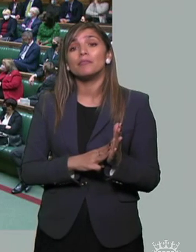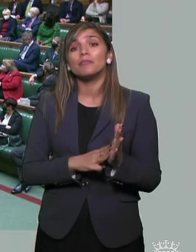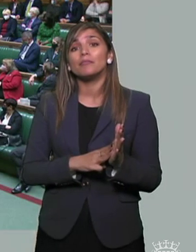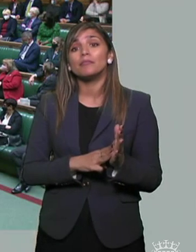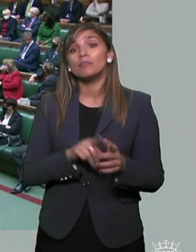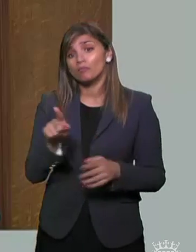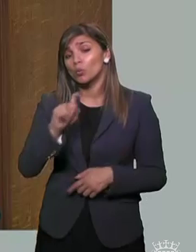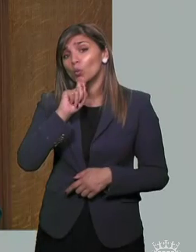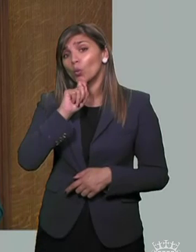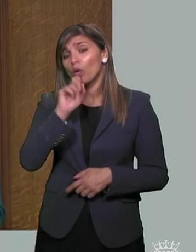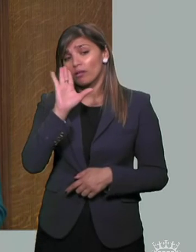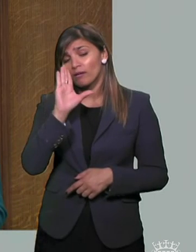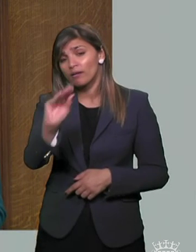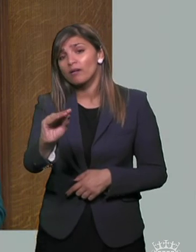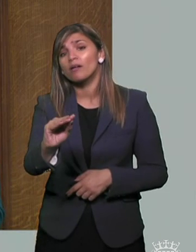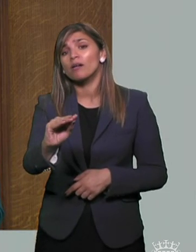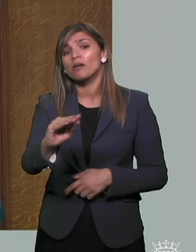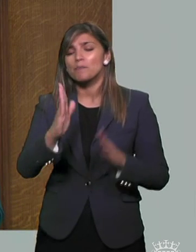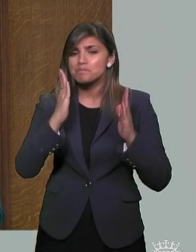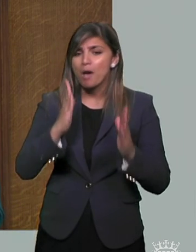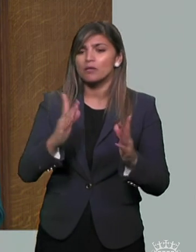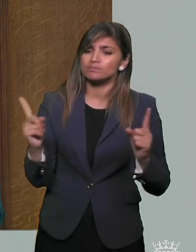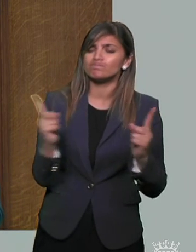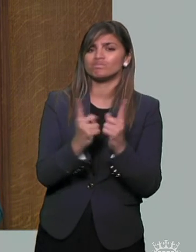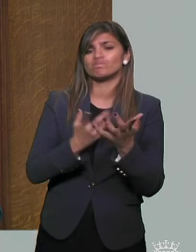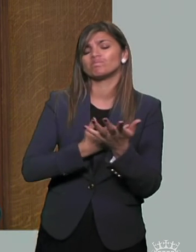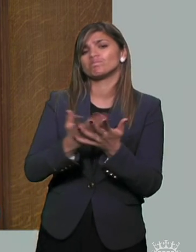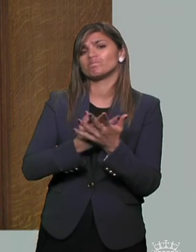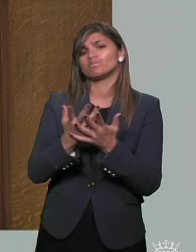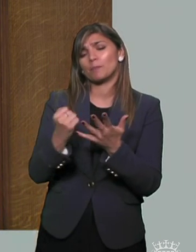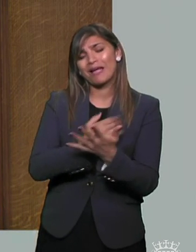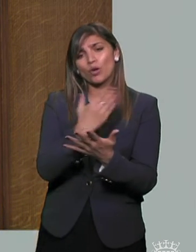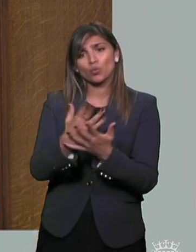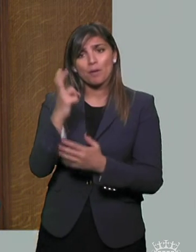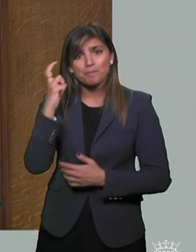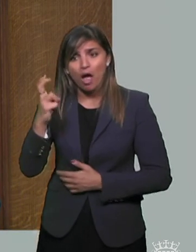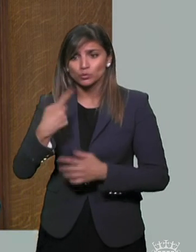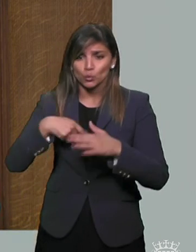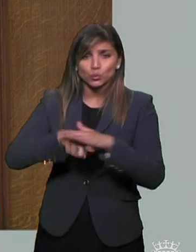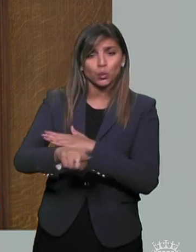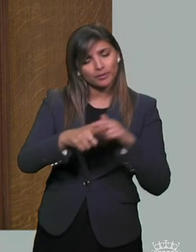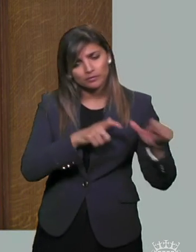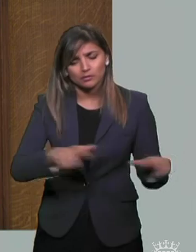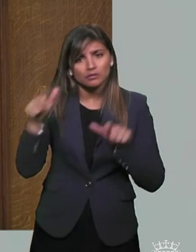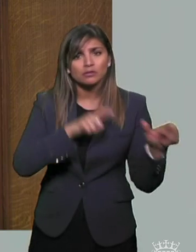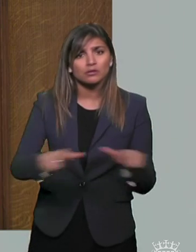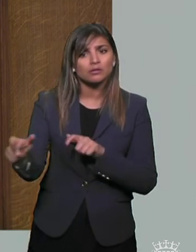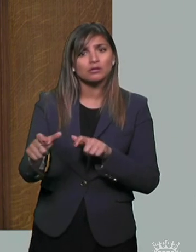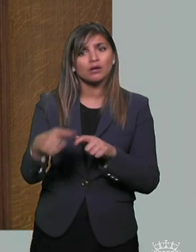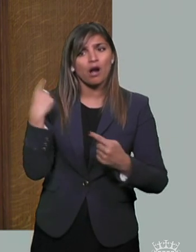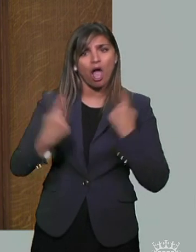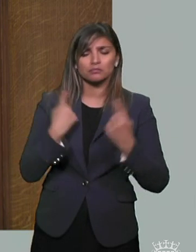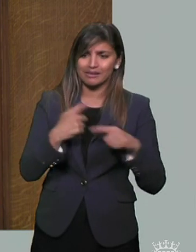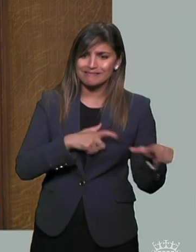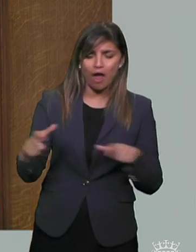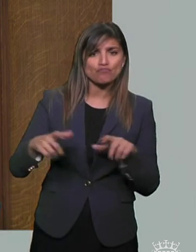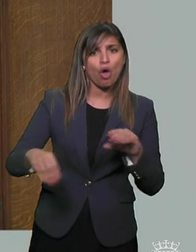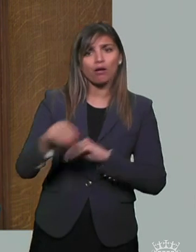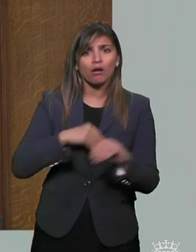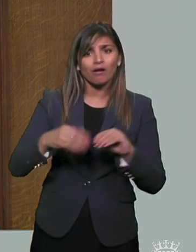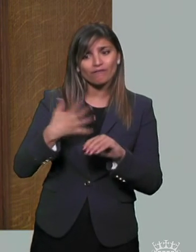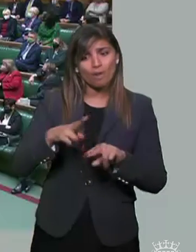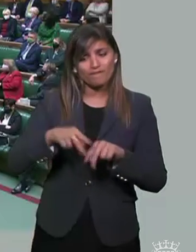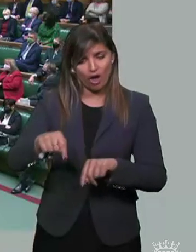Will the Prime Minister instruct silent Shapps to meet the Mayor immediately so that buses and tubes can continue to keep London moving from Friday?